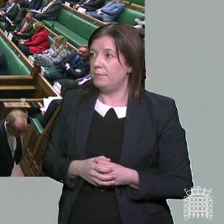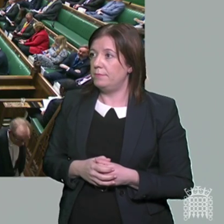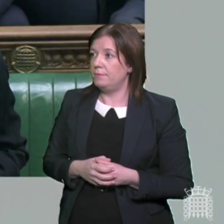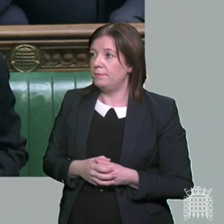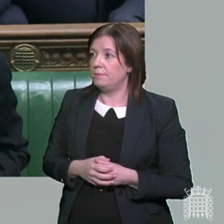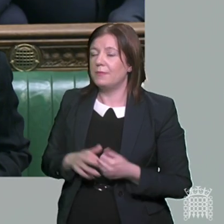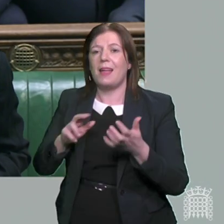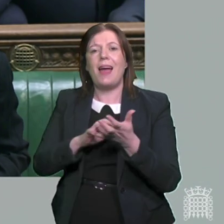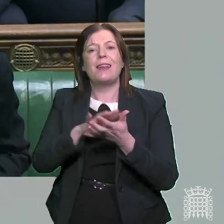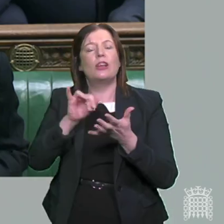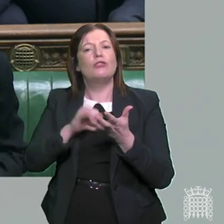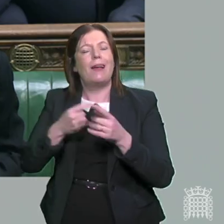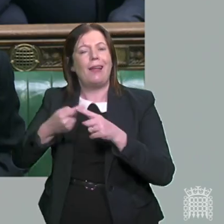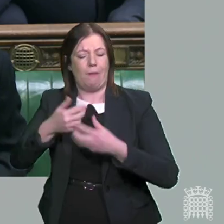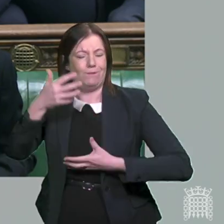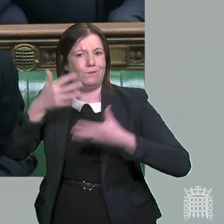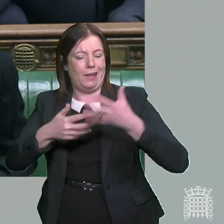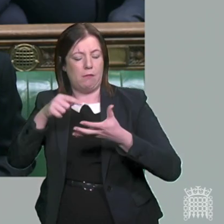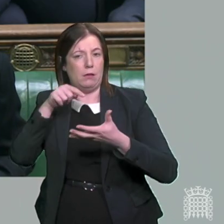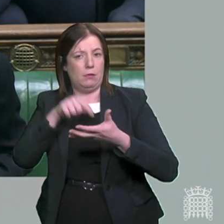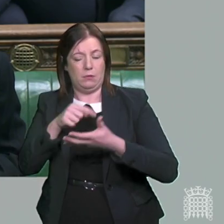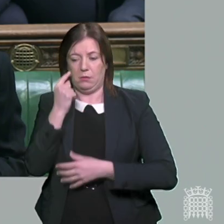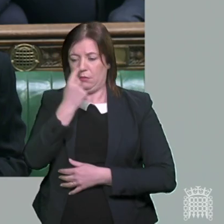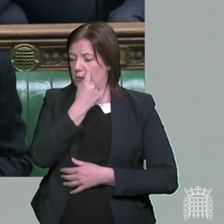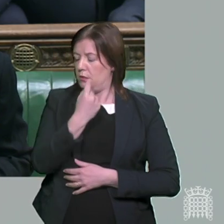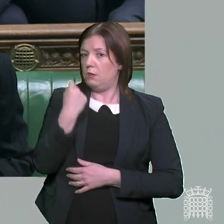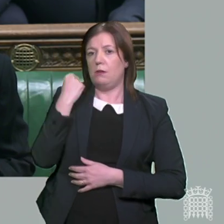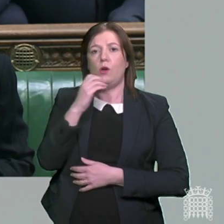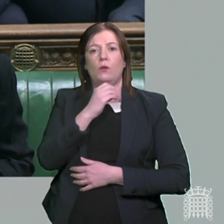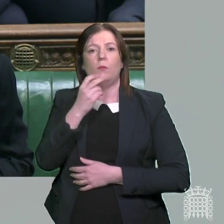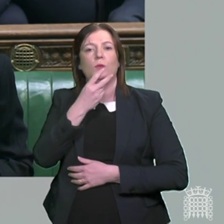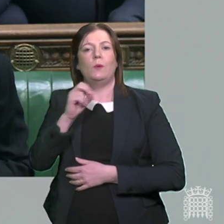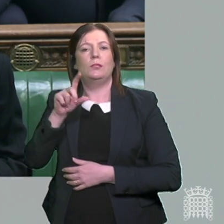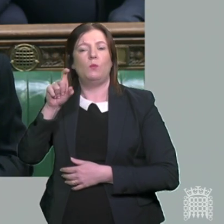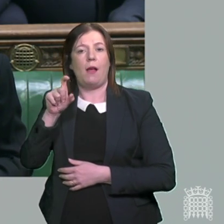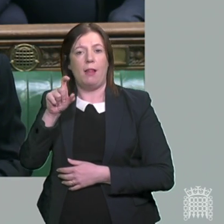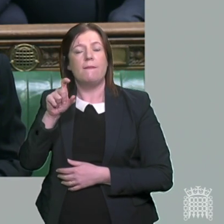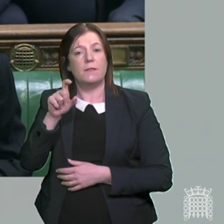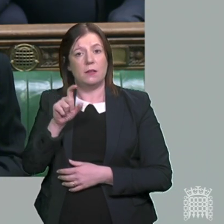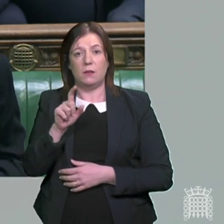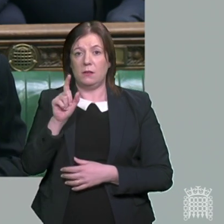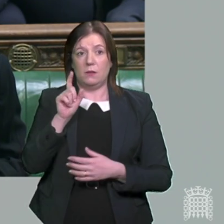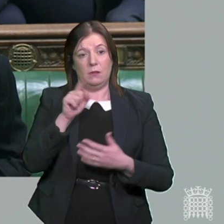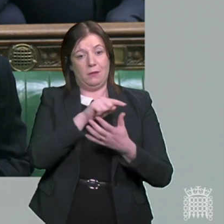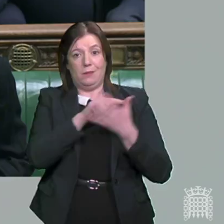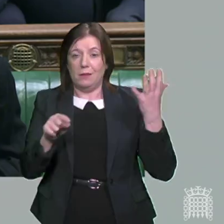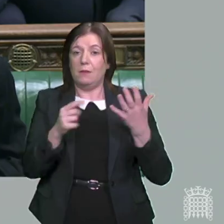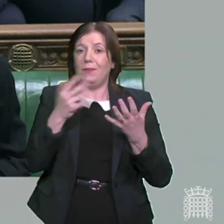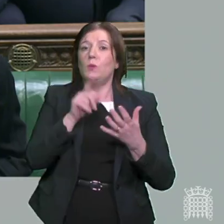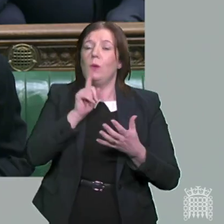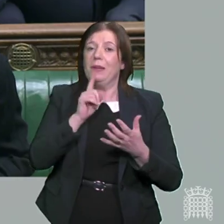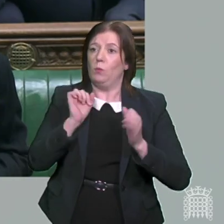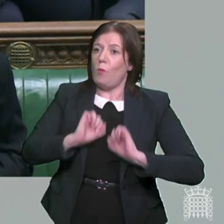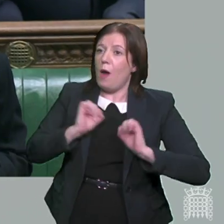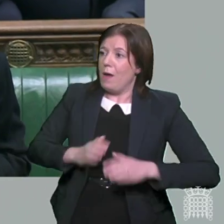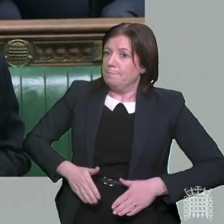NHS England figures show that in October 2012, 15 women had been waiting over a year for gynaecological treatment.